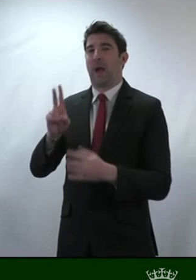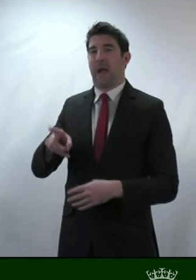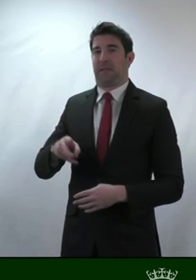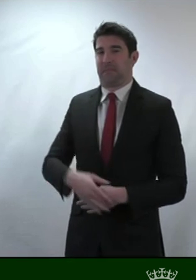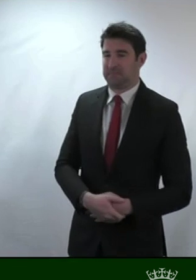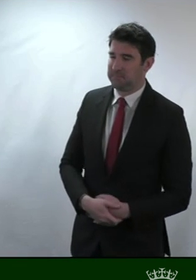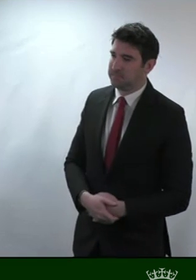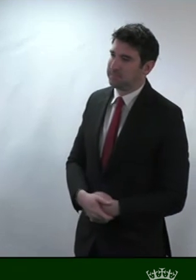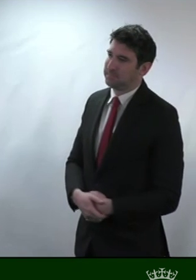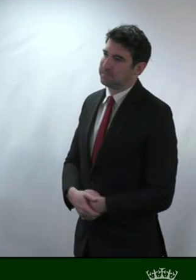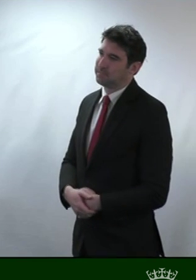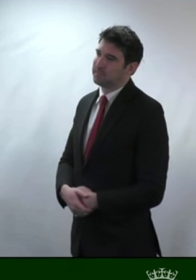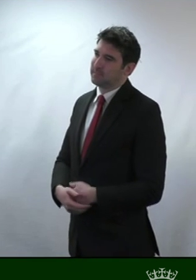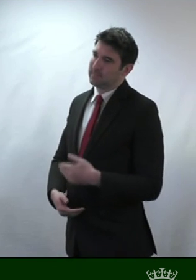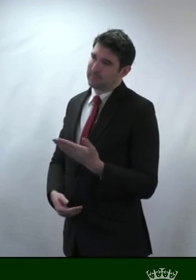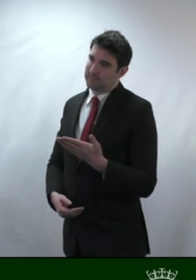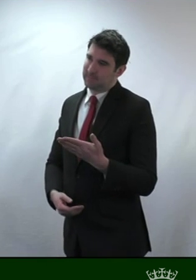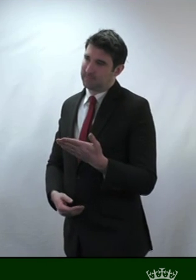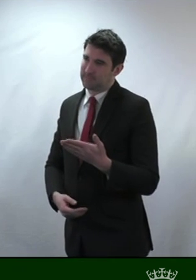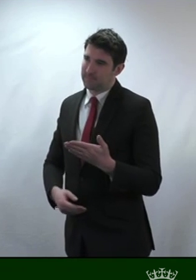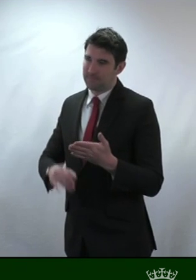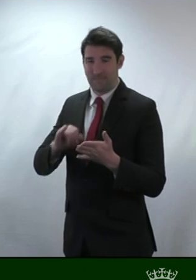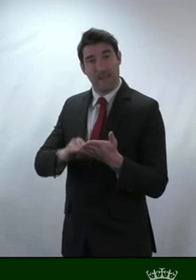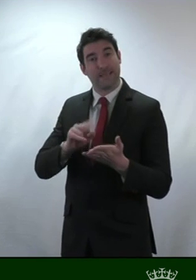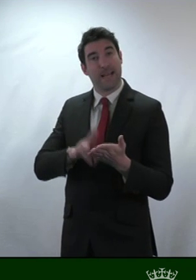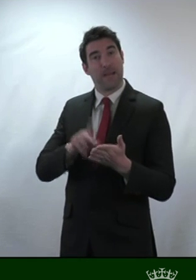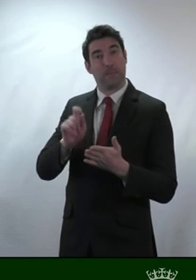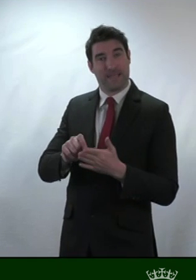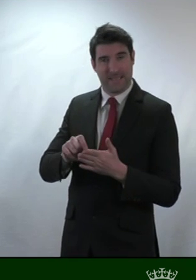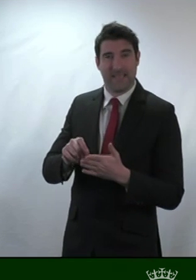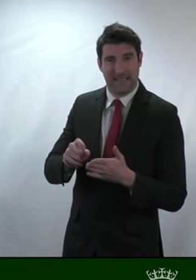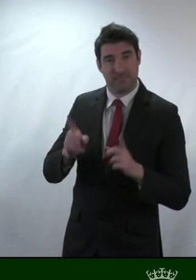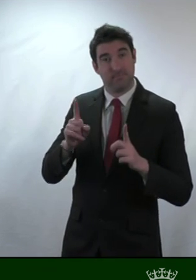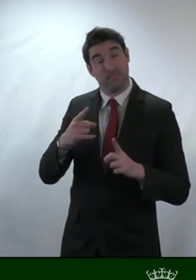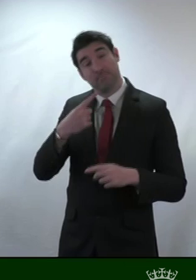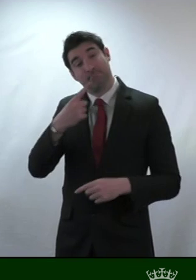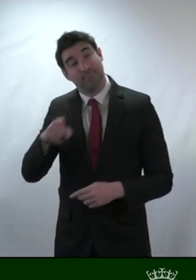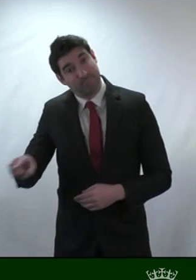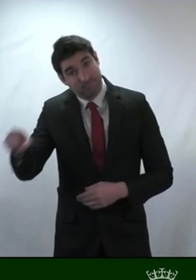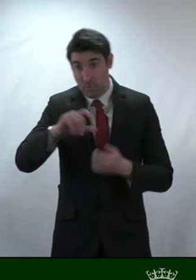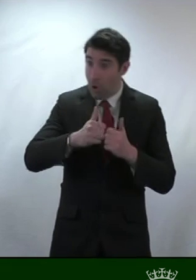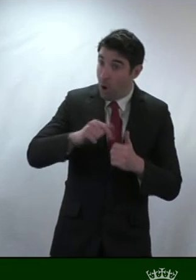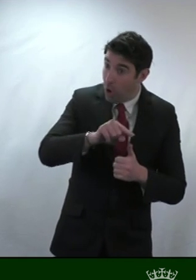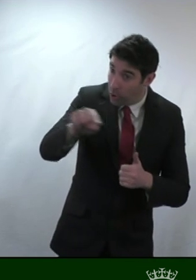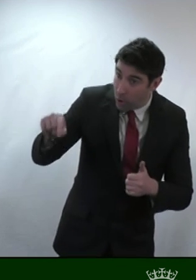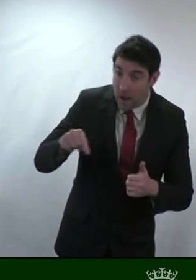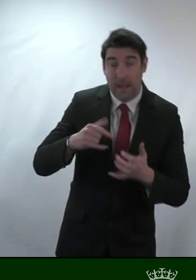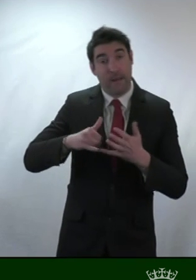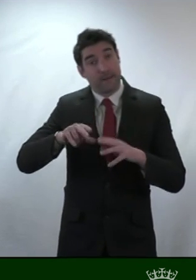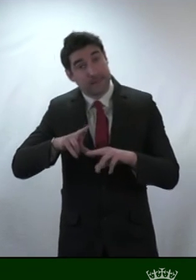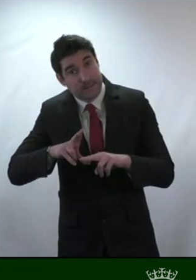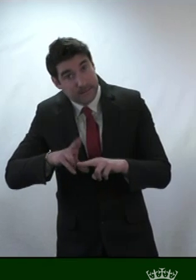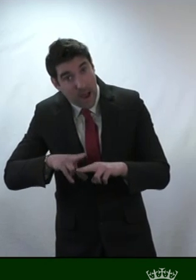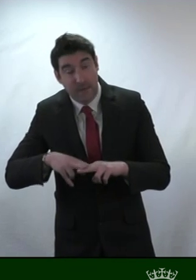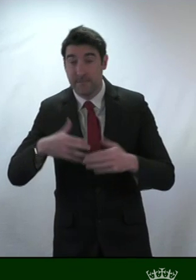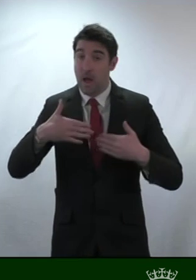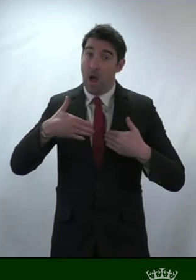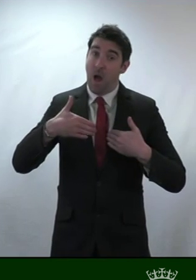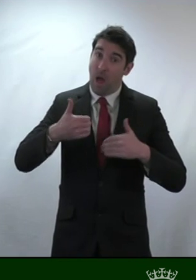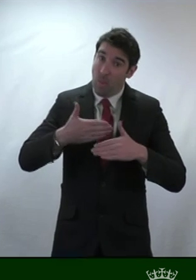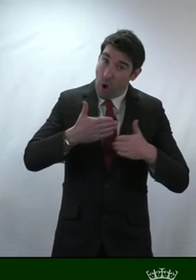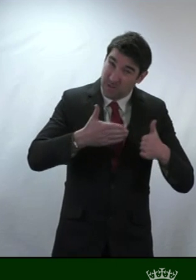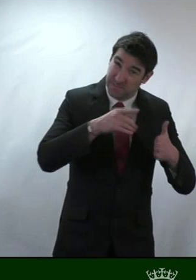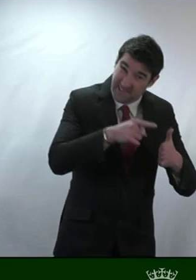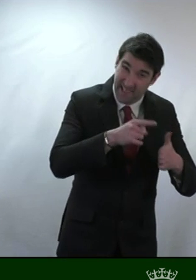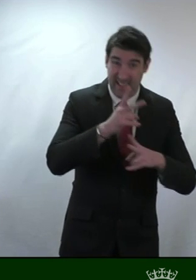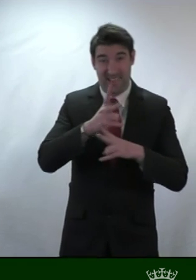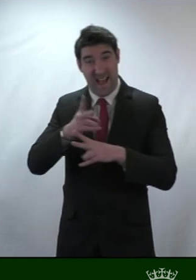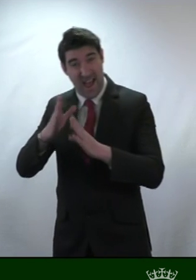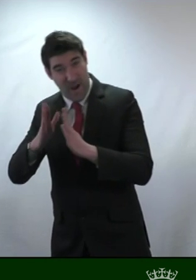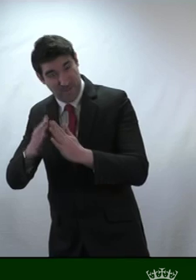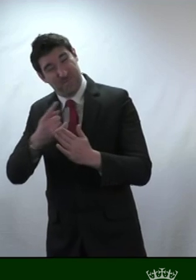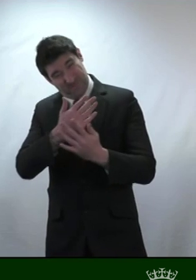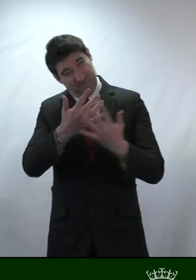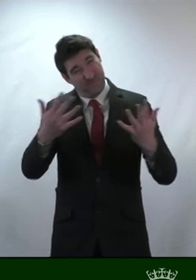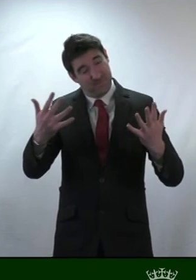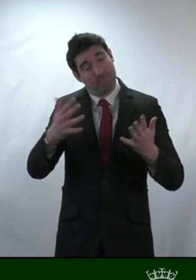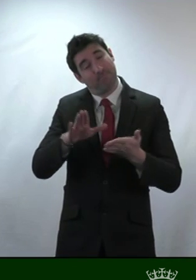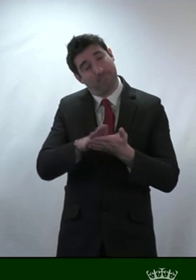May I wish you, Mr Speaker, and all colleagues, staff, essential workers, health workers, and everyone in these nations all the best for Christmas?